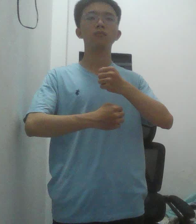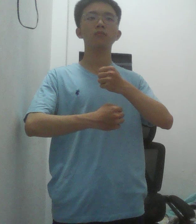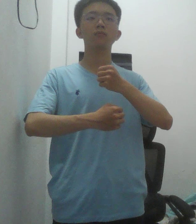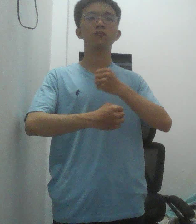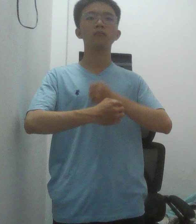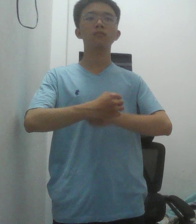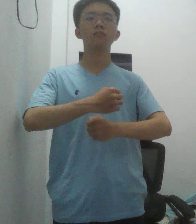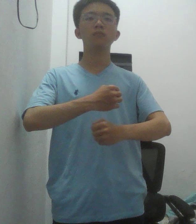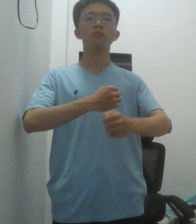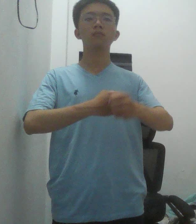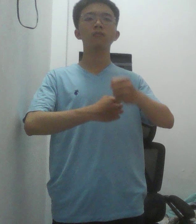nam